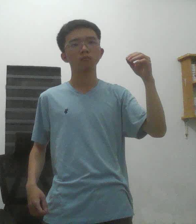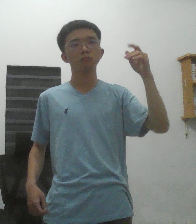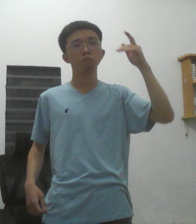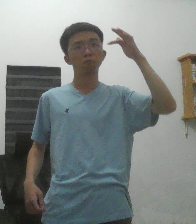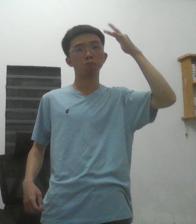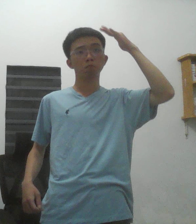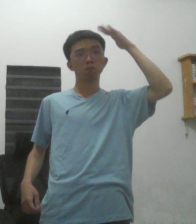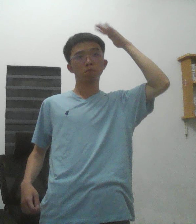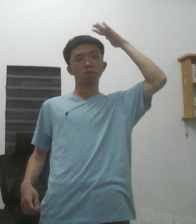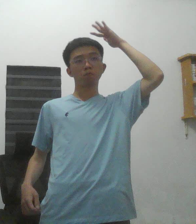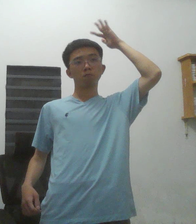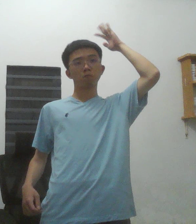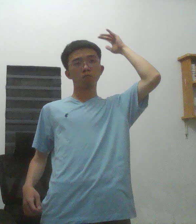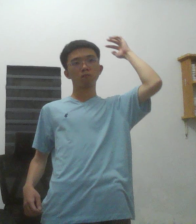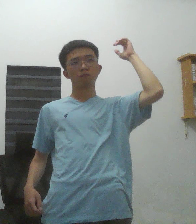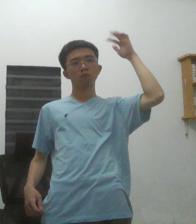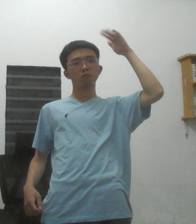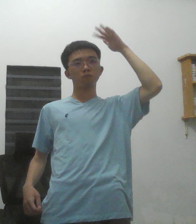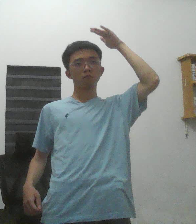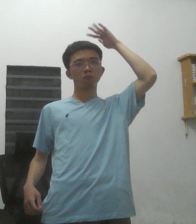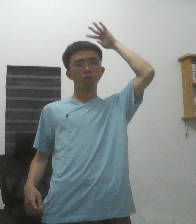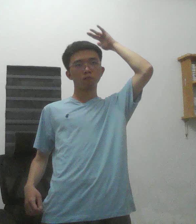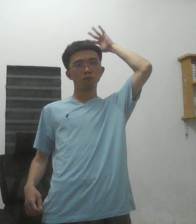vo ly